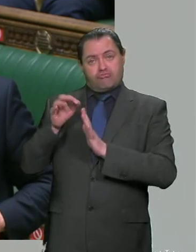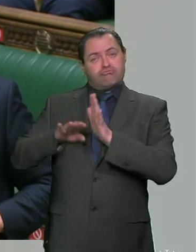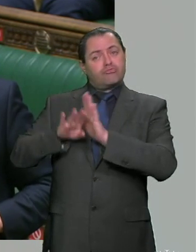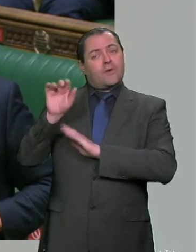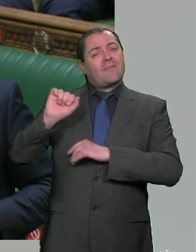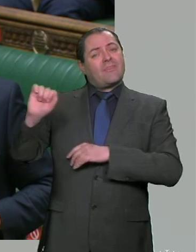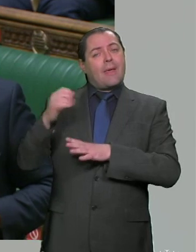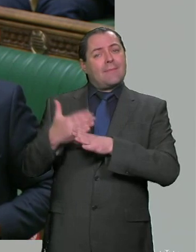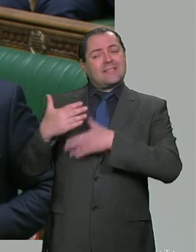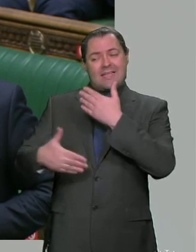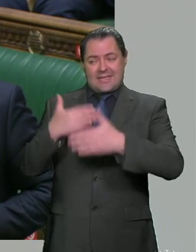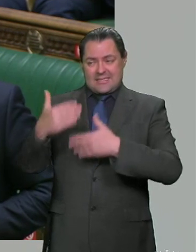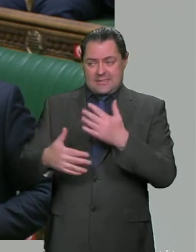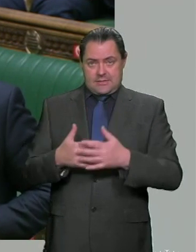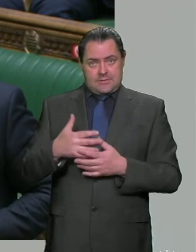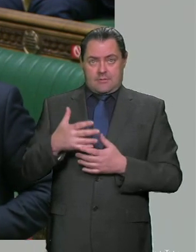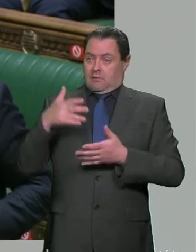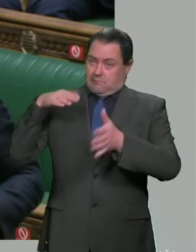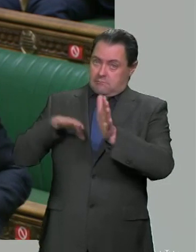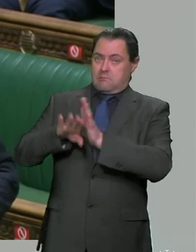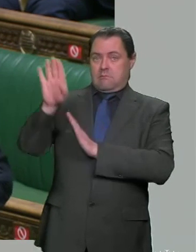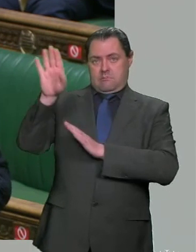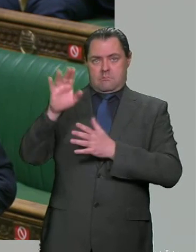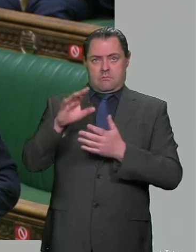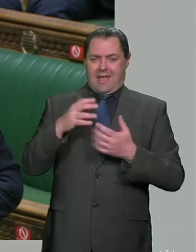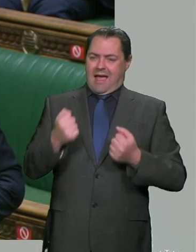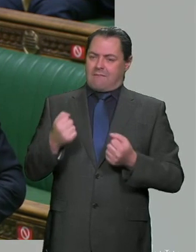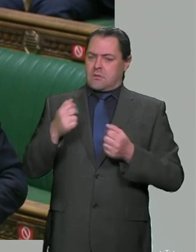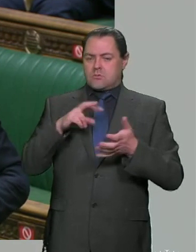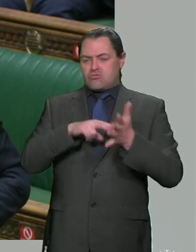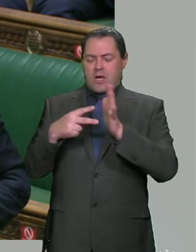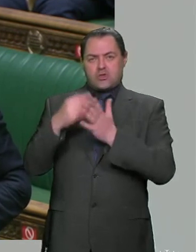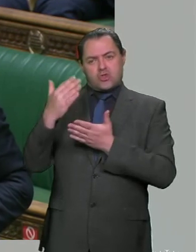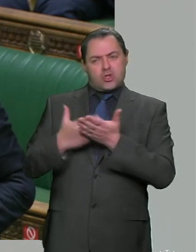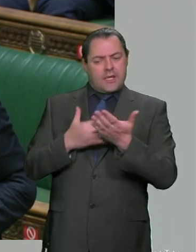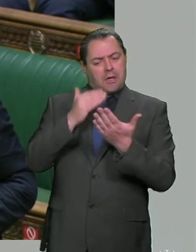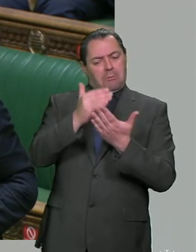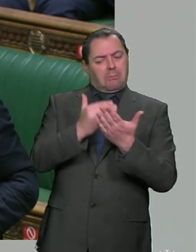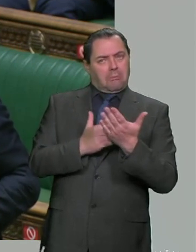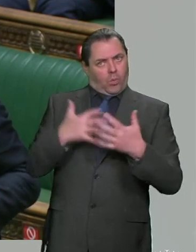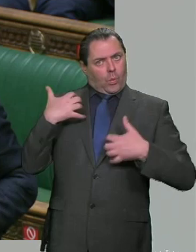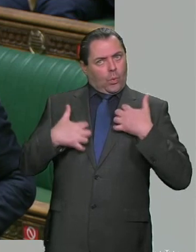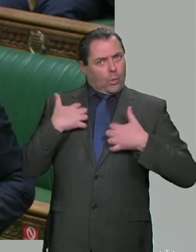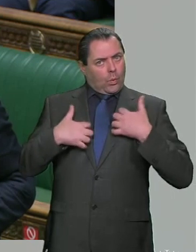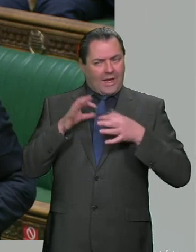The REAF—renaissance of East Anglian fisheries—strategy sets out an exciting and ambitious programme for the future.